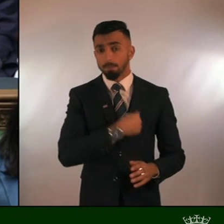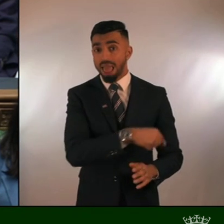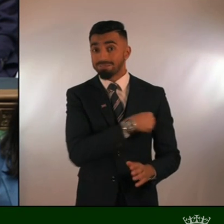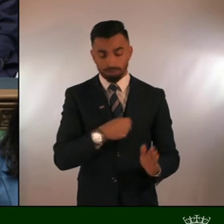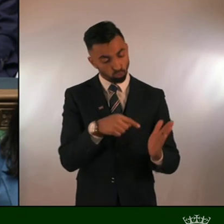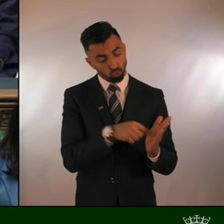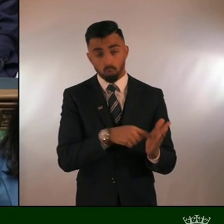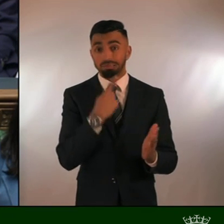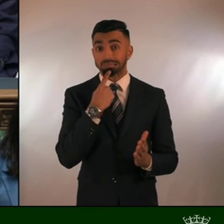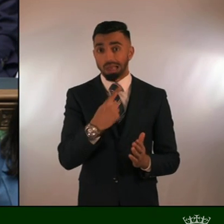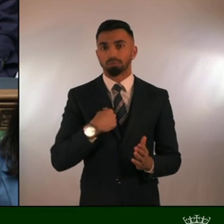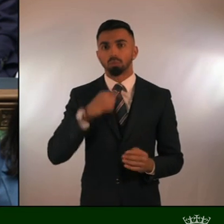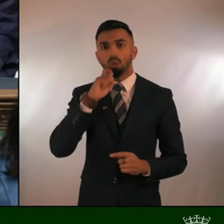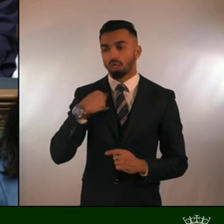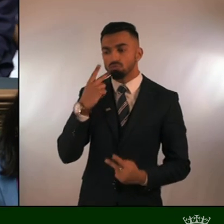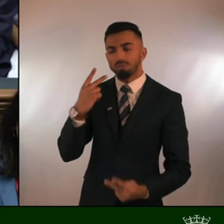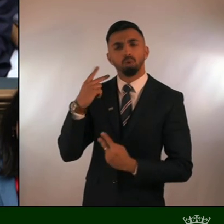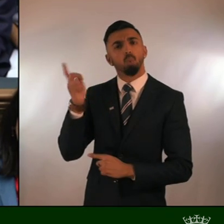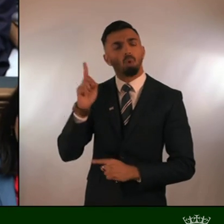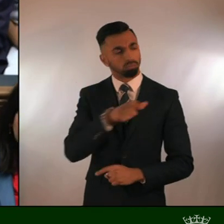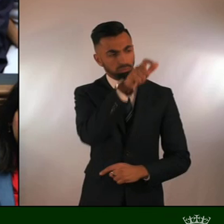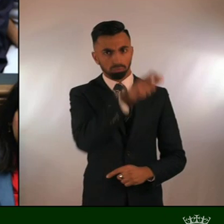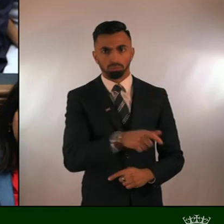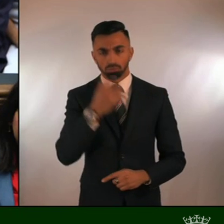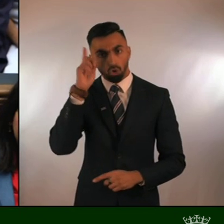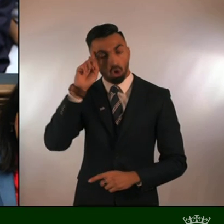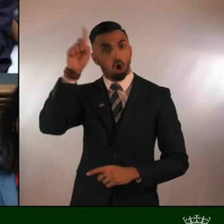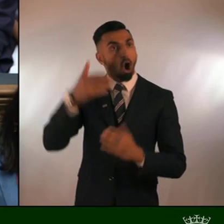I have now completed that review, and here is what we are going to do.